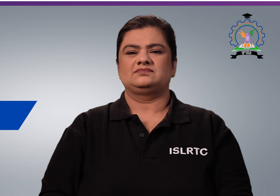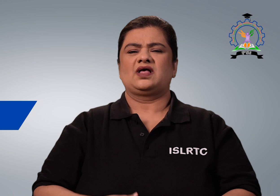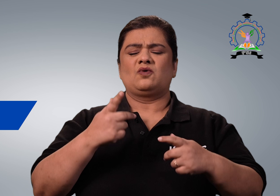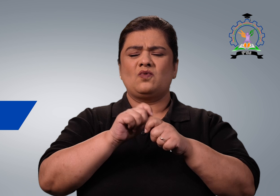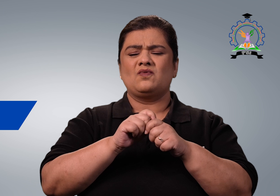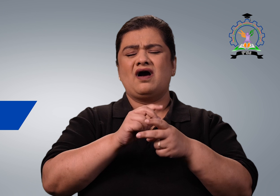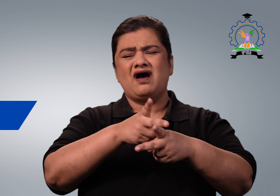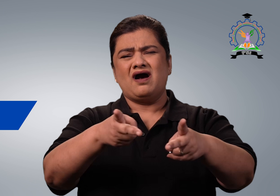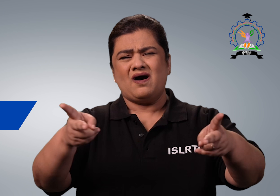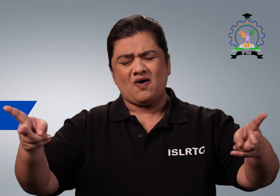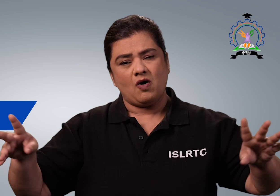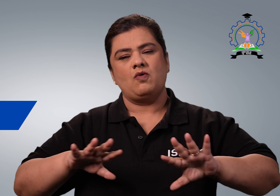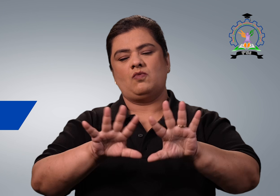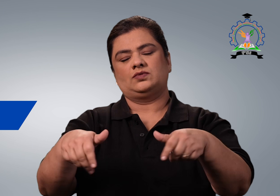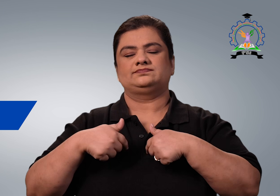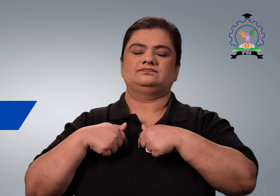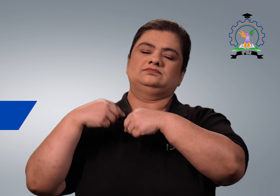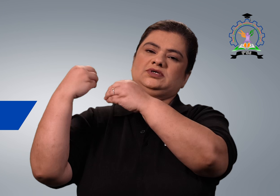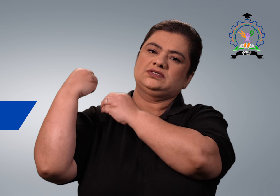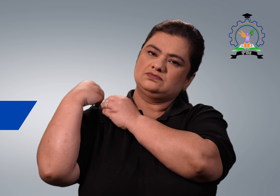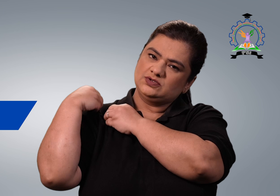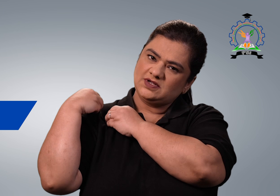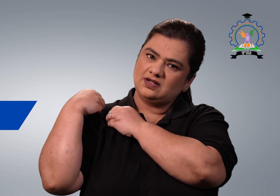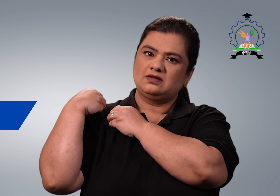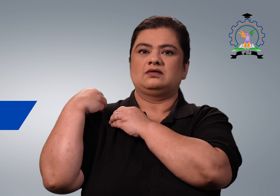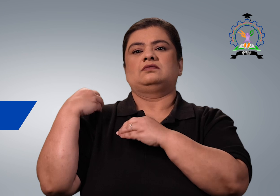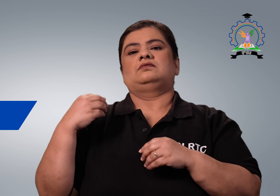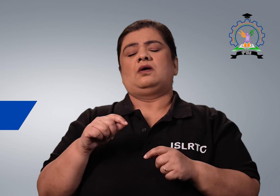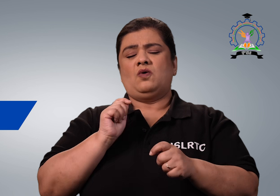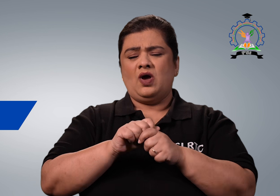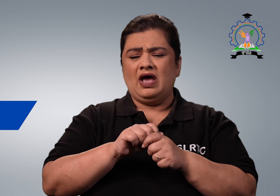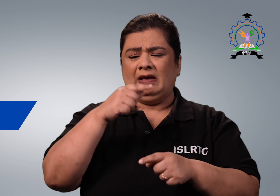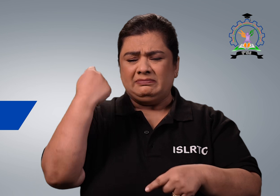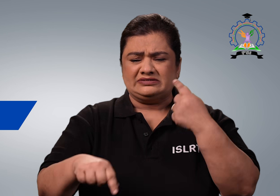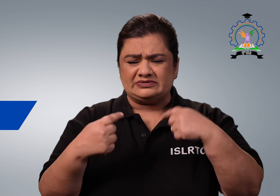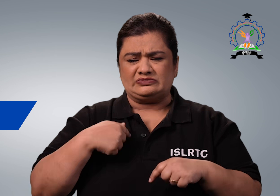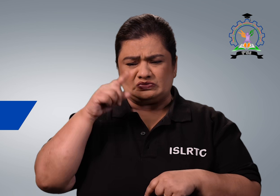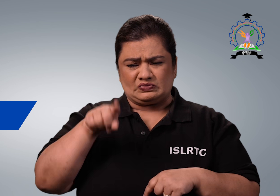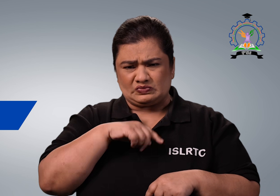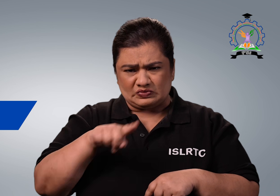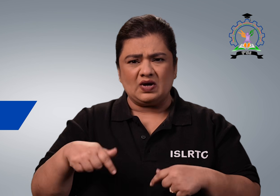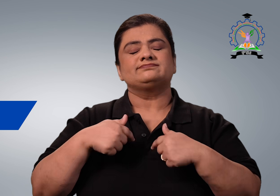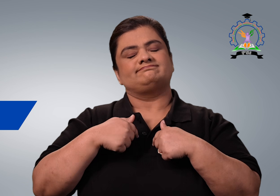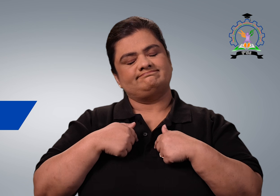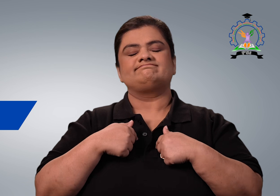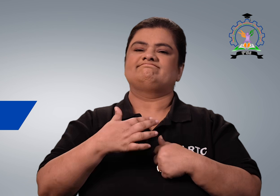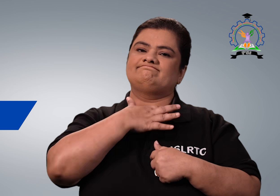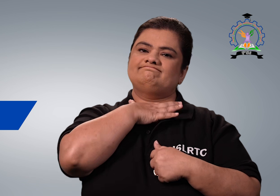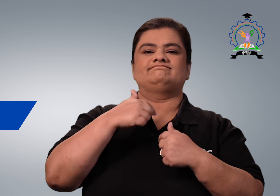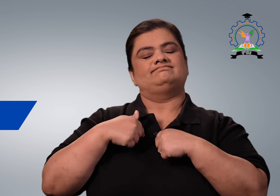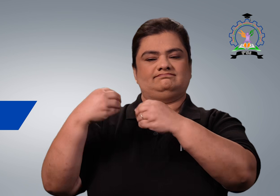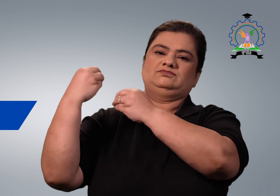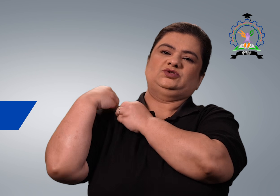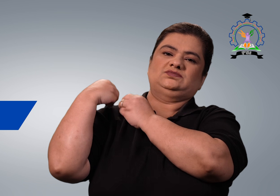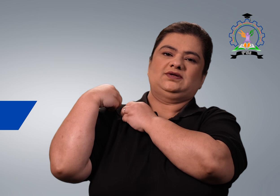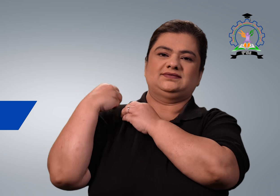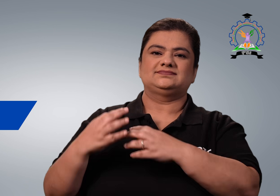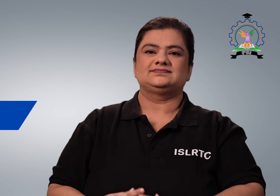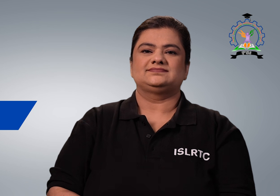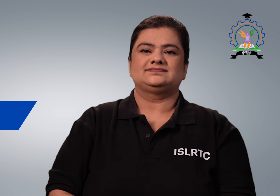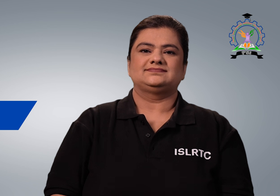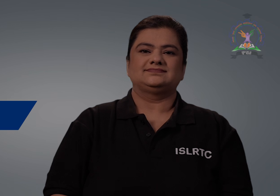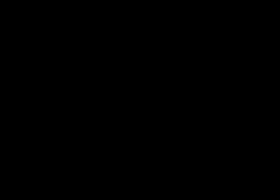Responsibility includes managing tasks and being accountable for both the successes and mistakes associated with them.